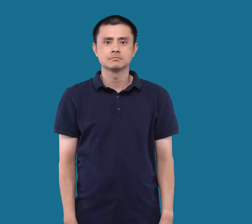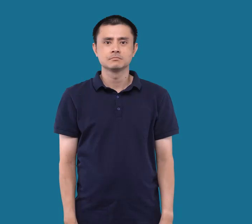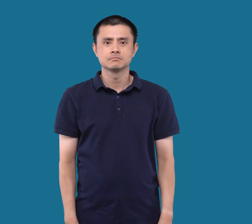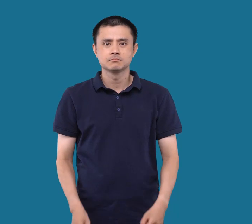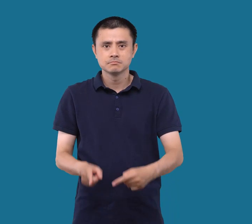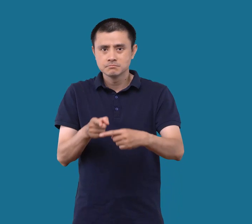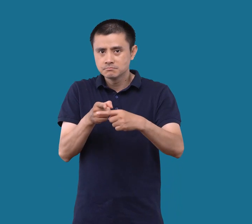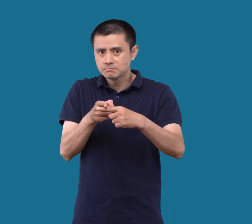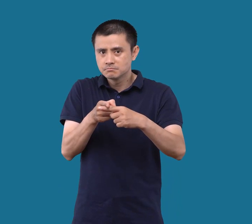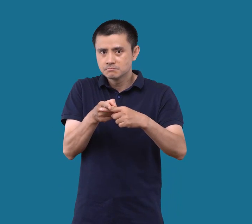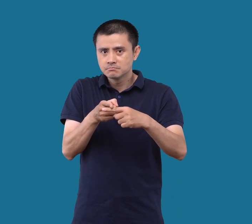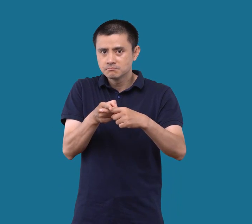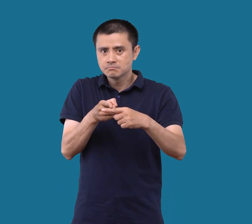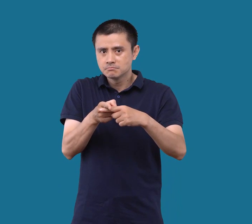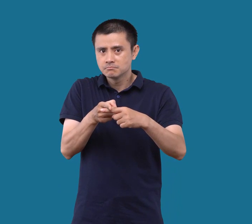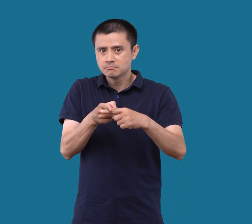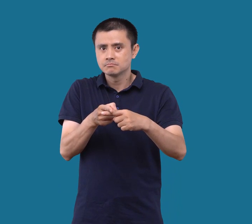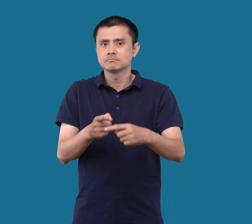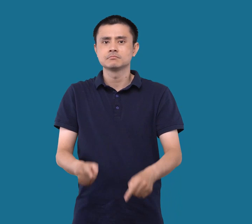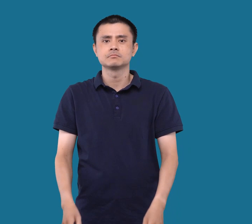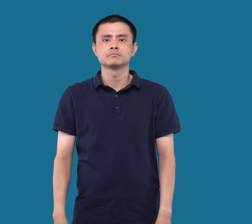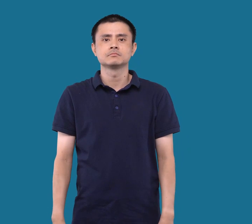dao